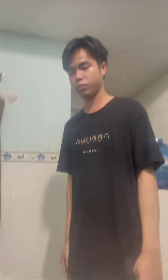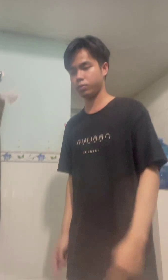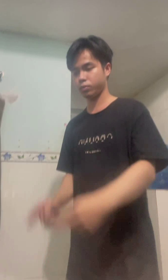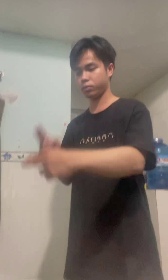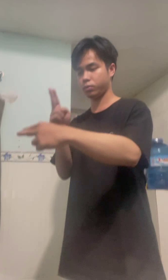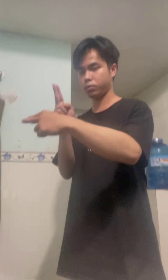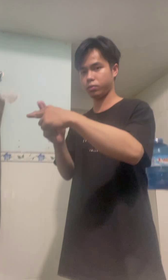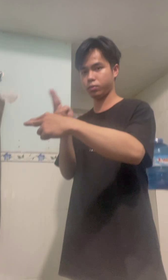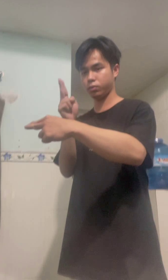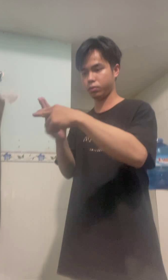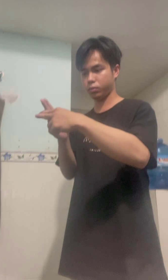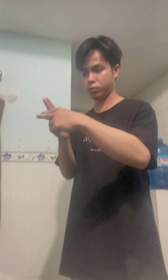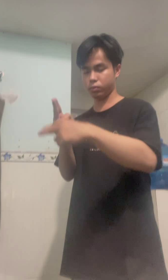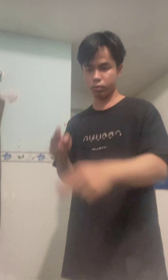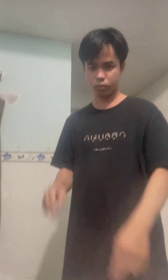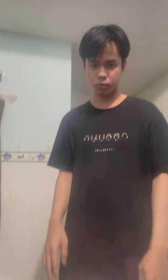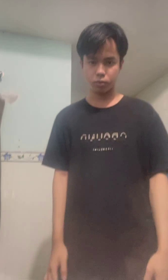yeu cau